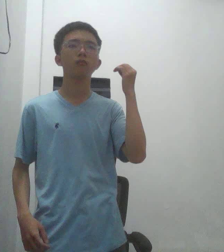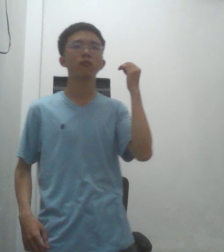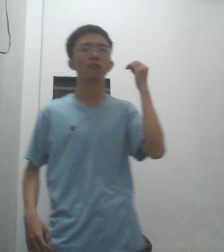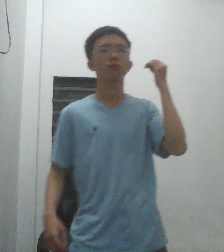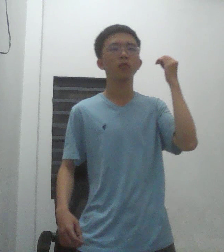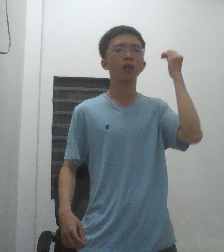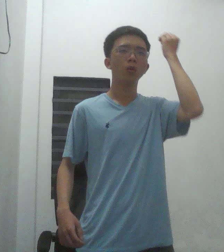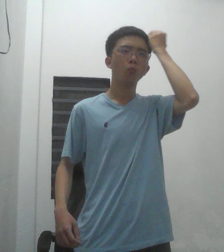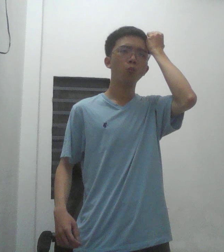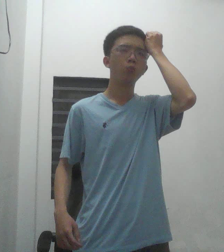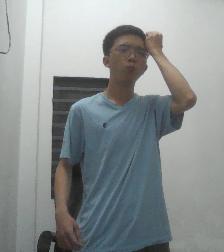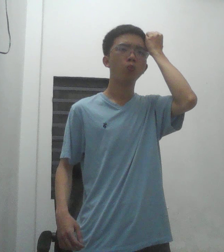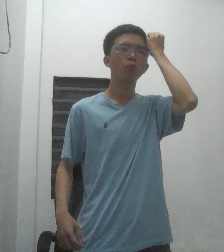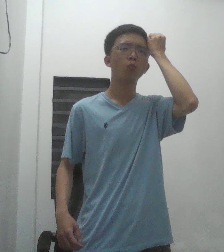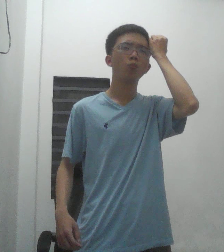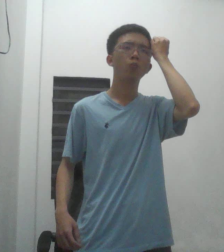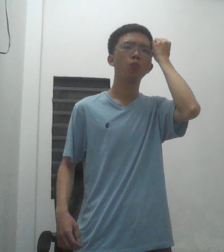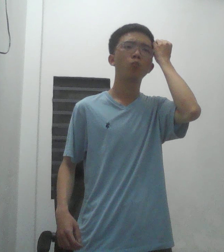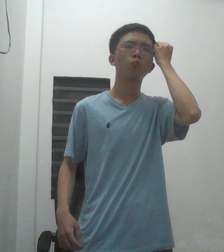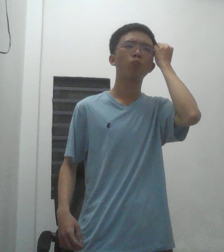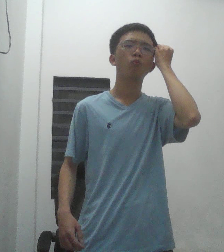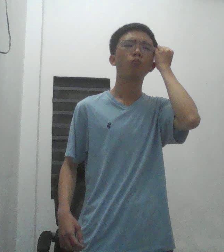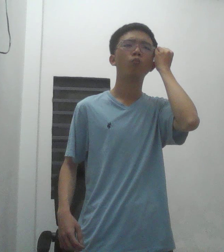oi troi